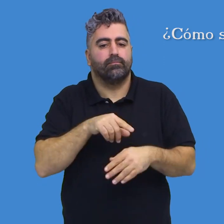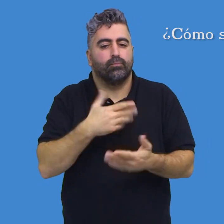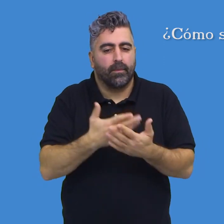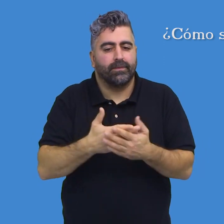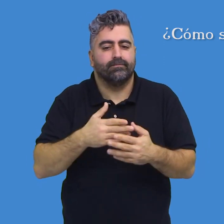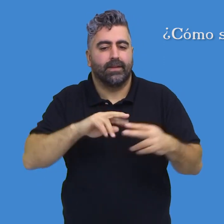certificado